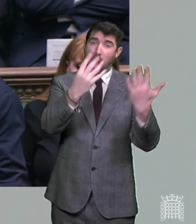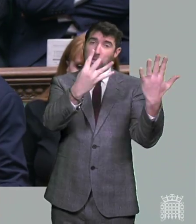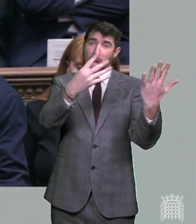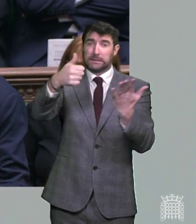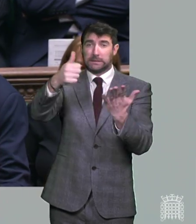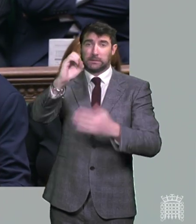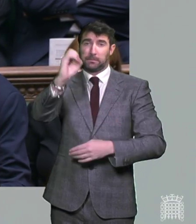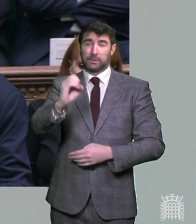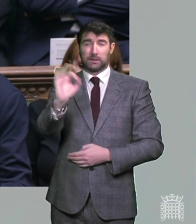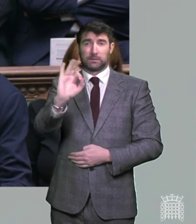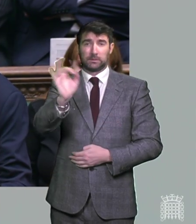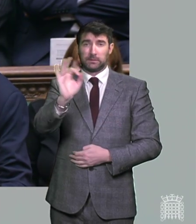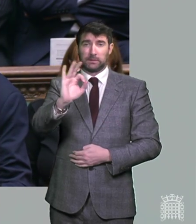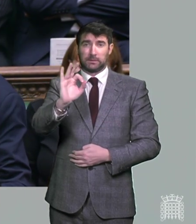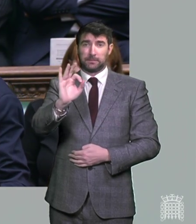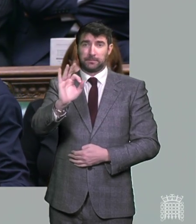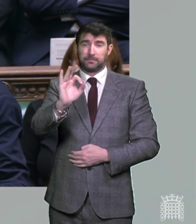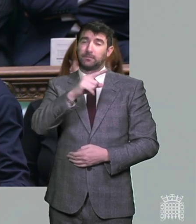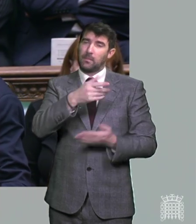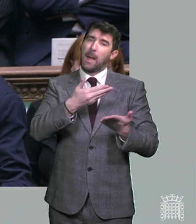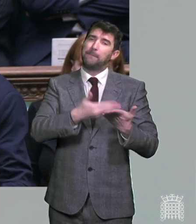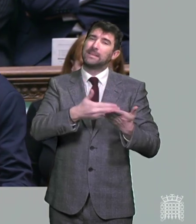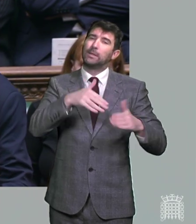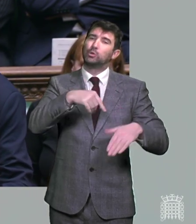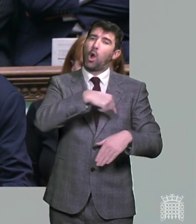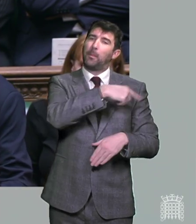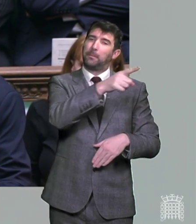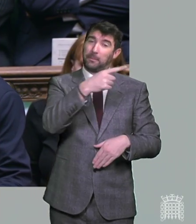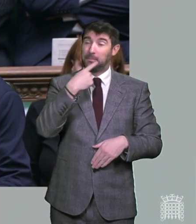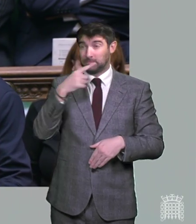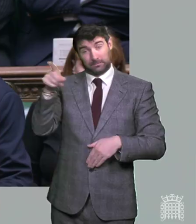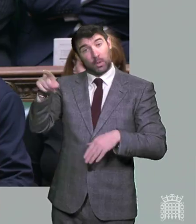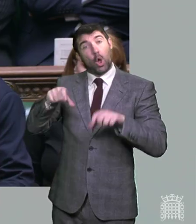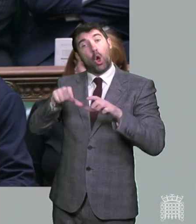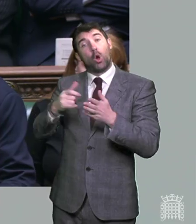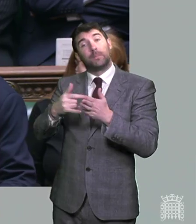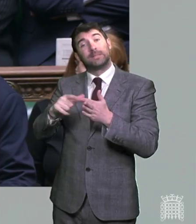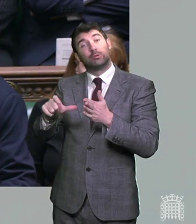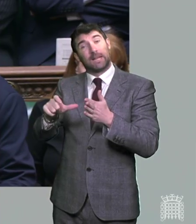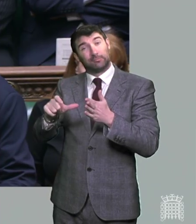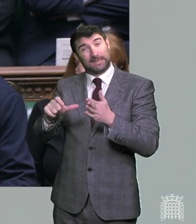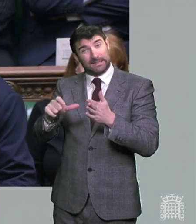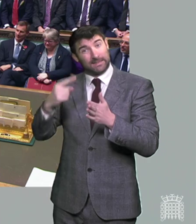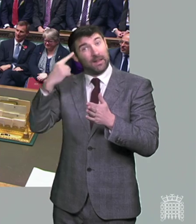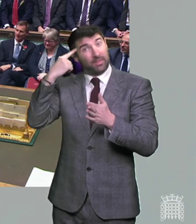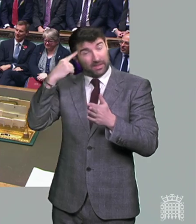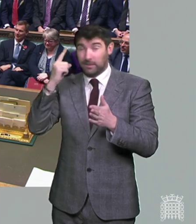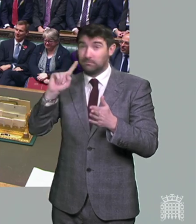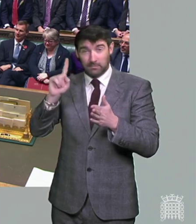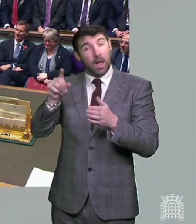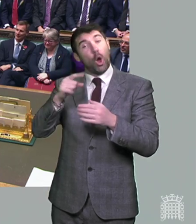According to the bookies, the Home Secretary has a better chance of becoming the next Tory leader than she has of processing an asylum claim in a year.